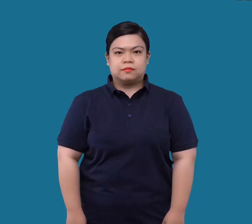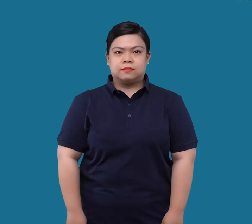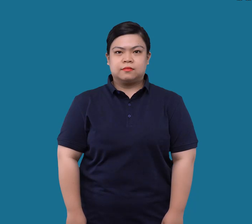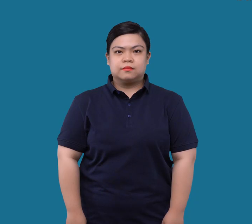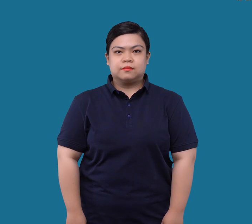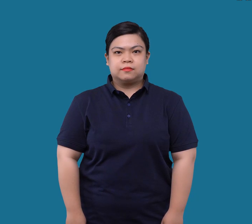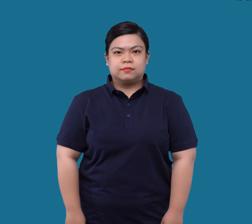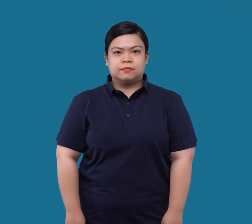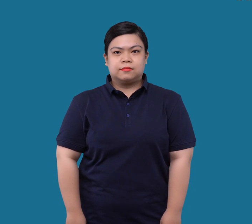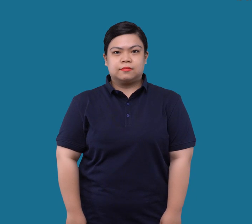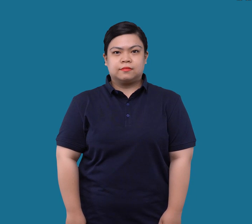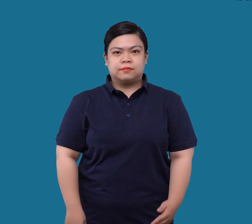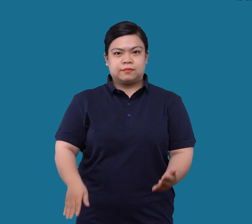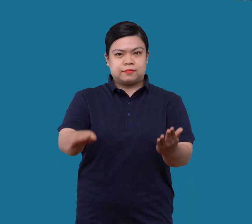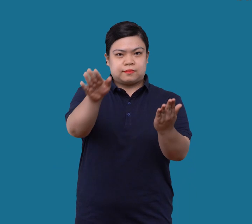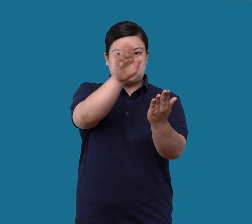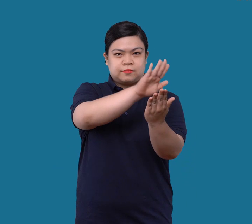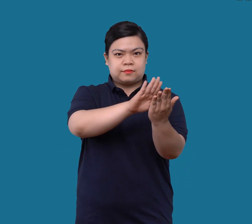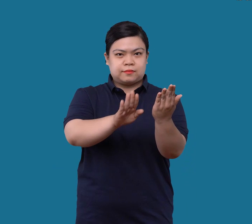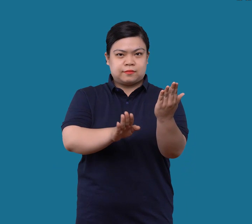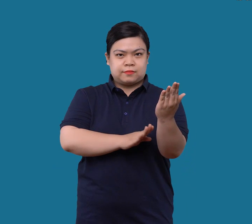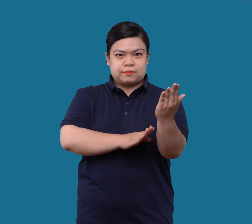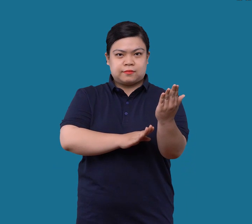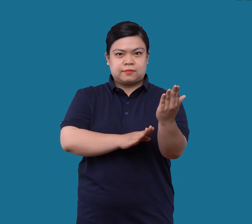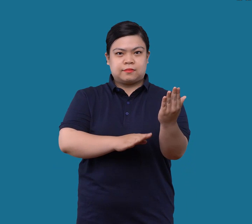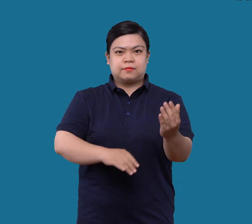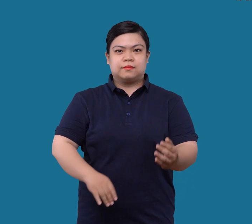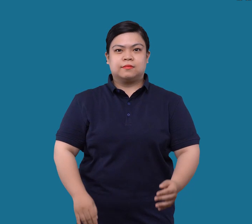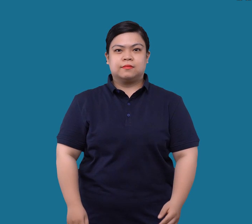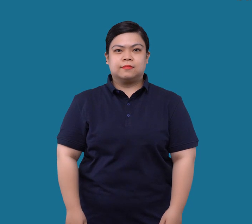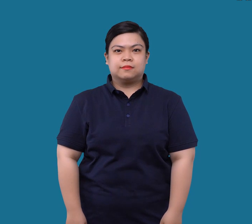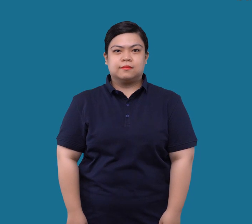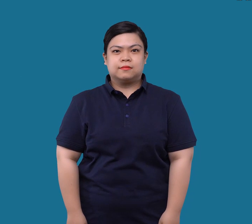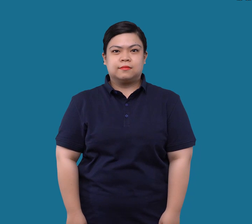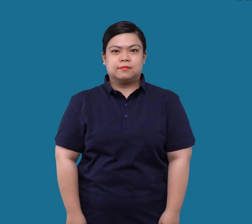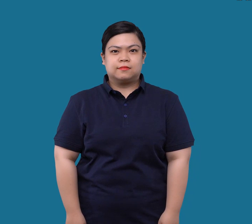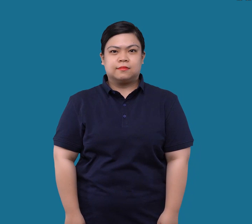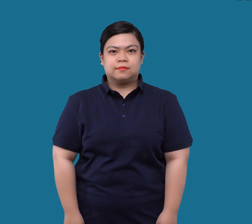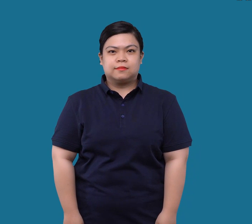bản đồ Việt Nam